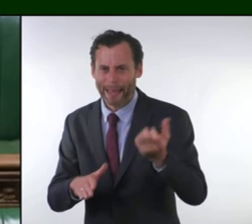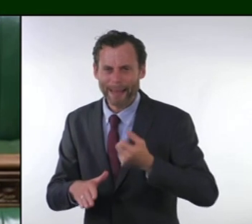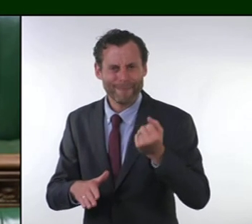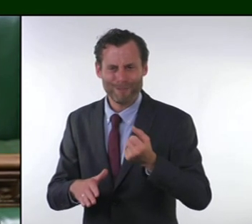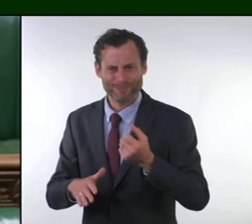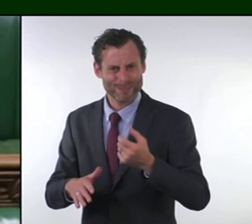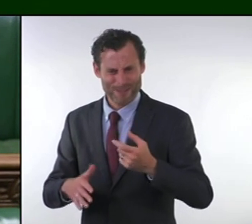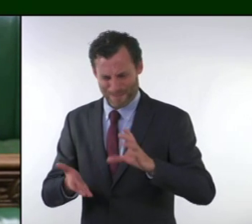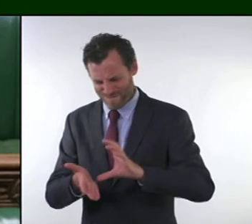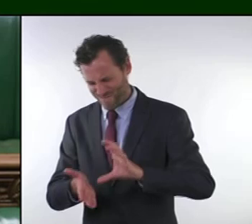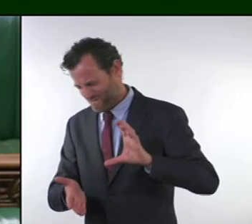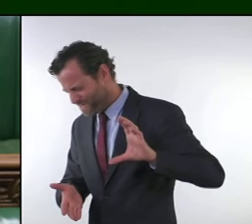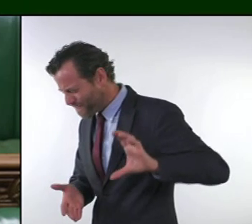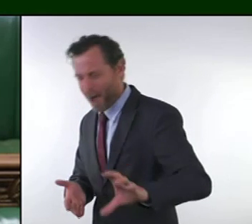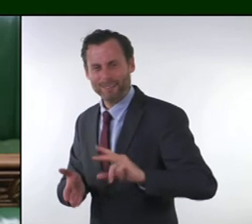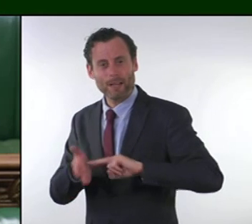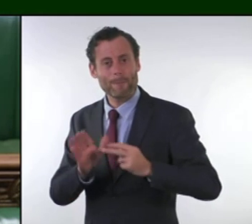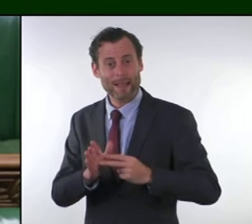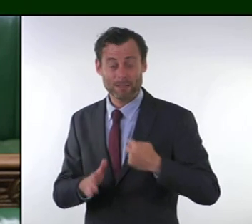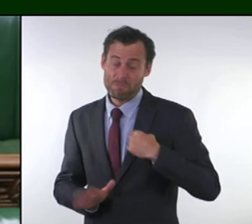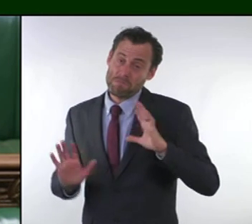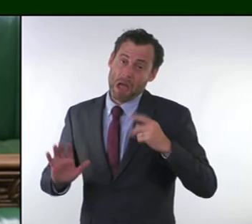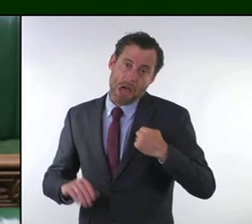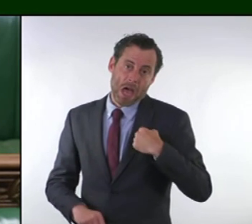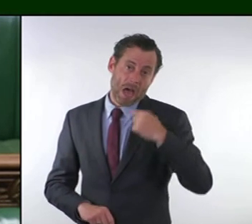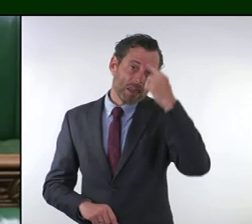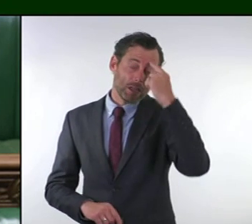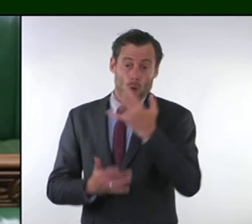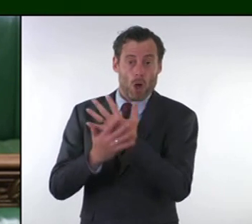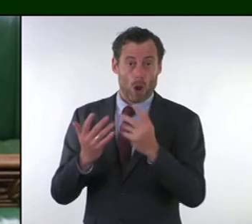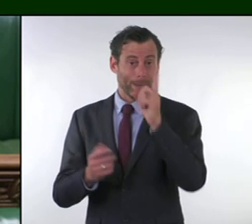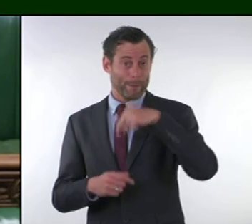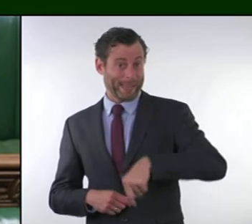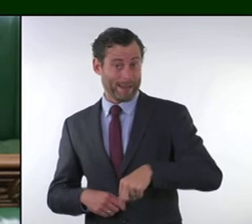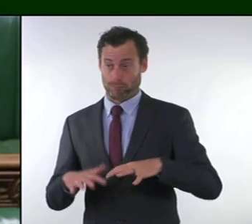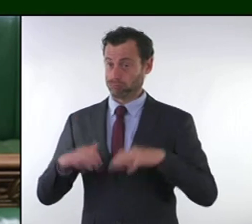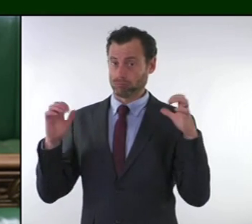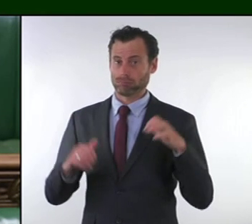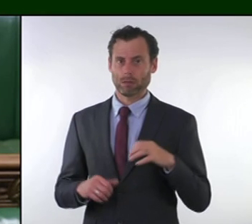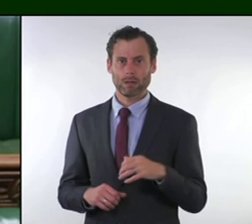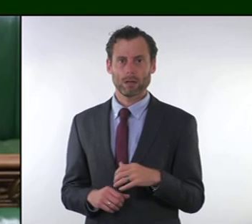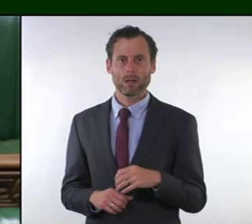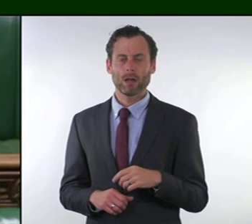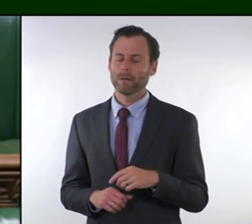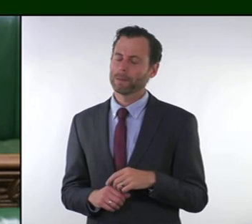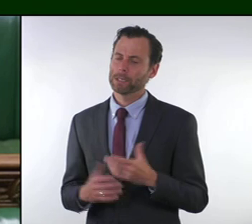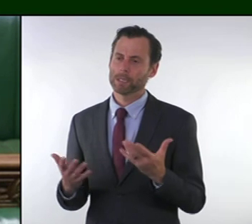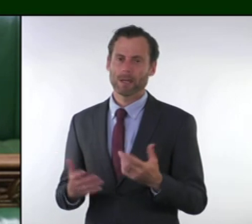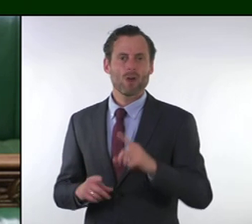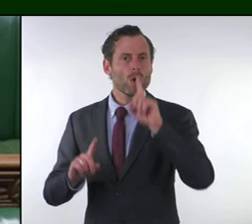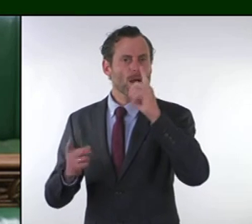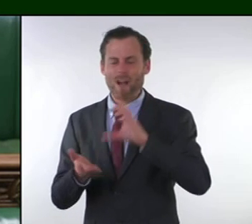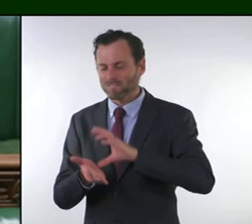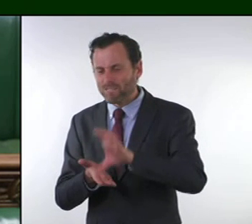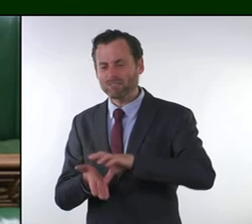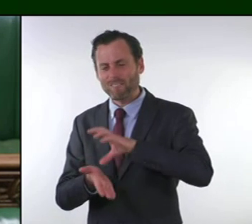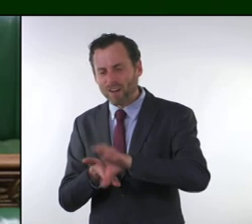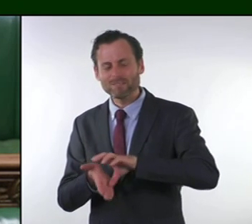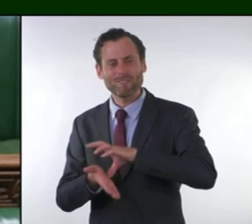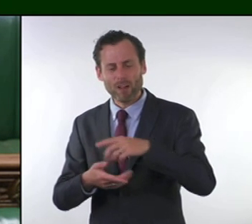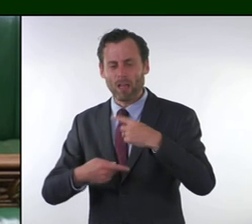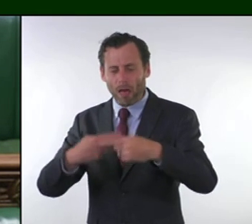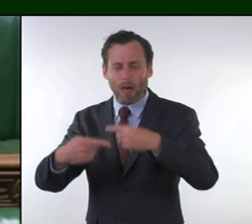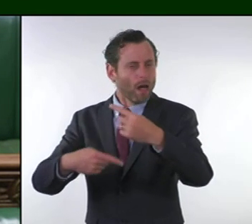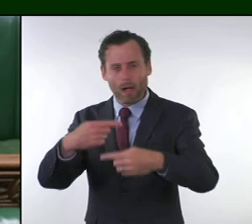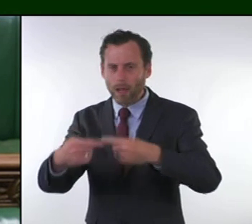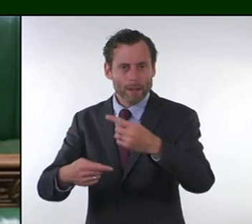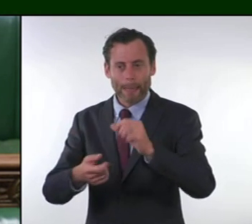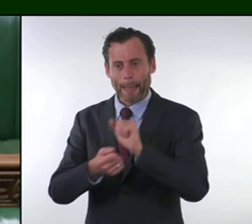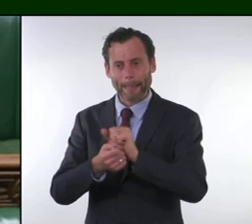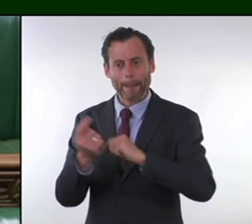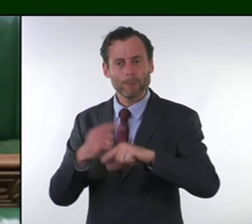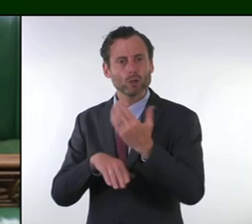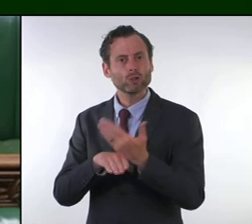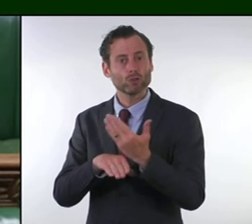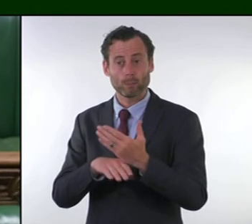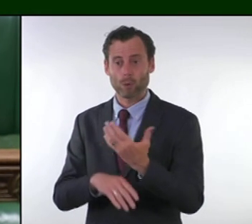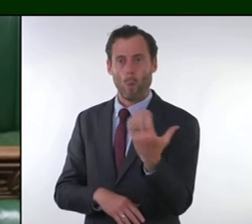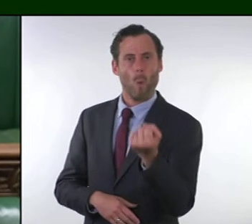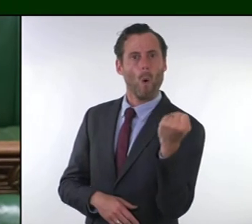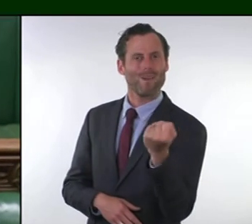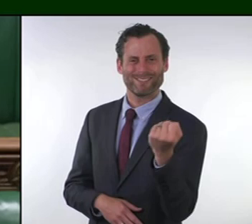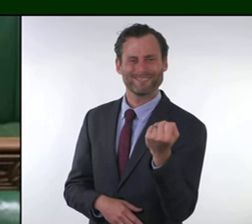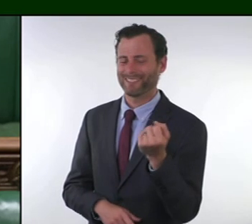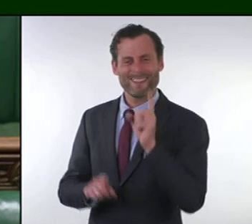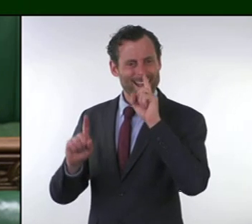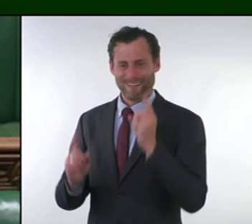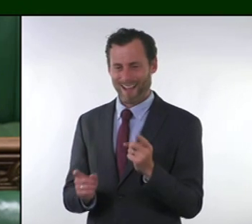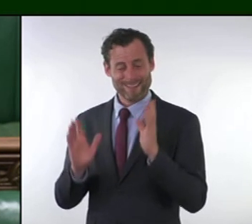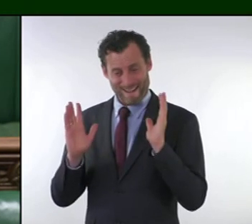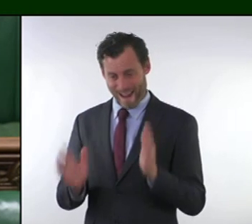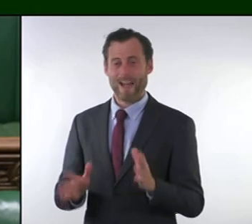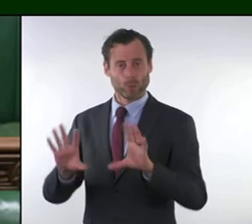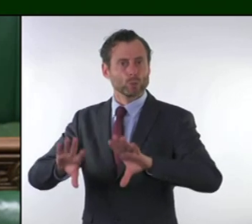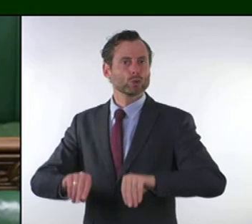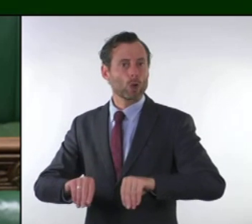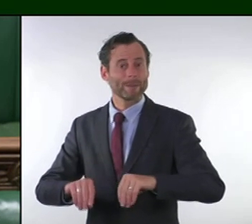It has been a massive effort. I know that a lot of people in this House will agree with me that we cannot go on forever with a furlough scheme that keeps employees in suspended animation in the way that it does.